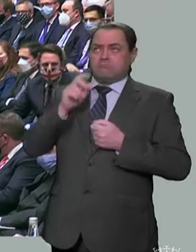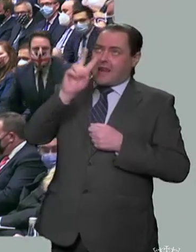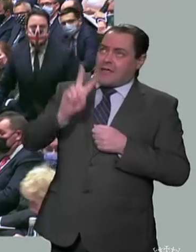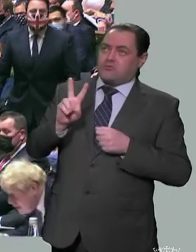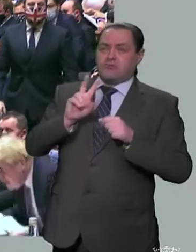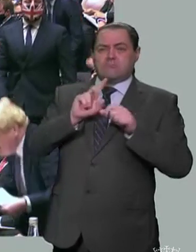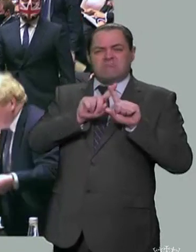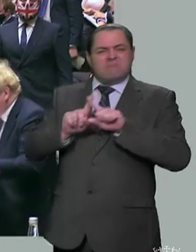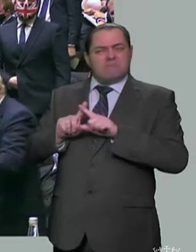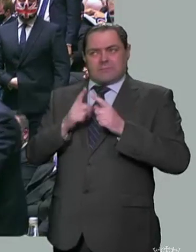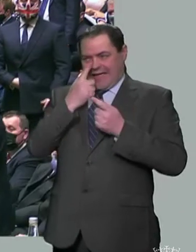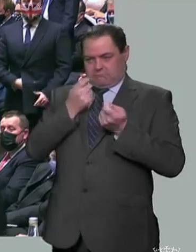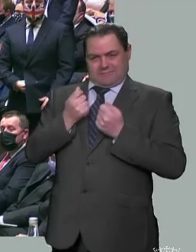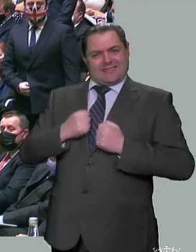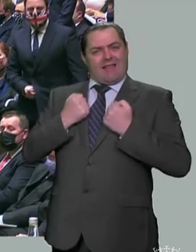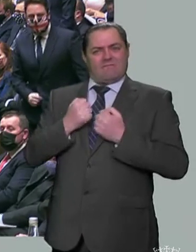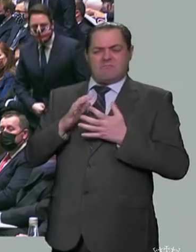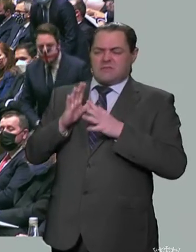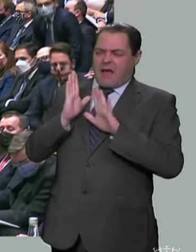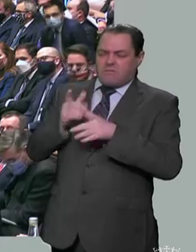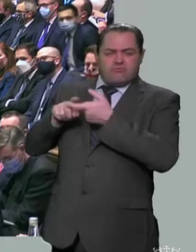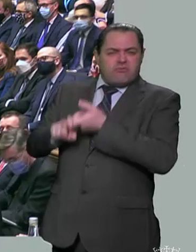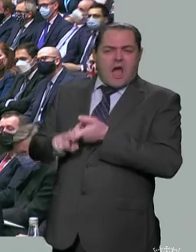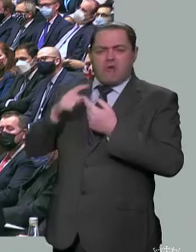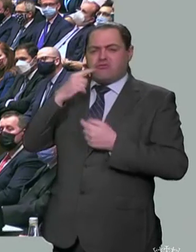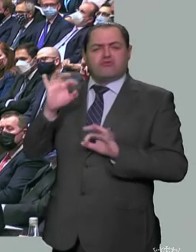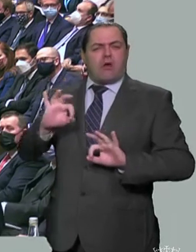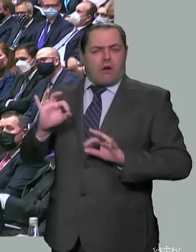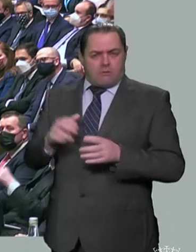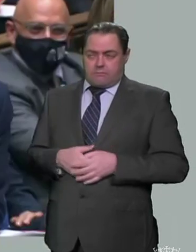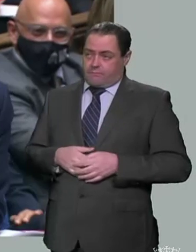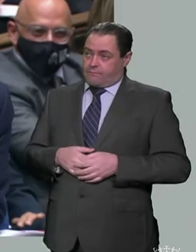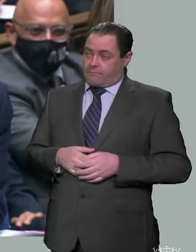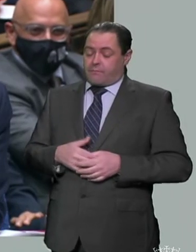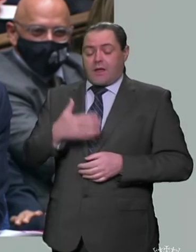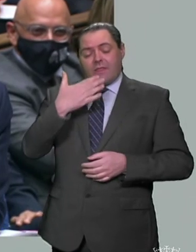Yes. I thank my honourable Friend, who is completely right.